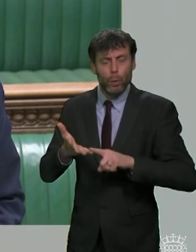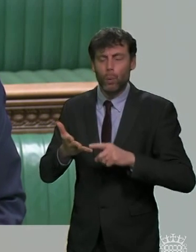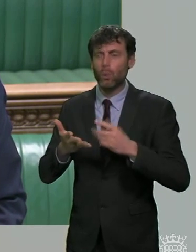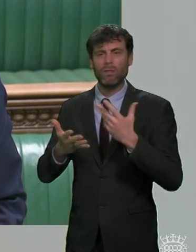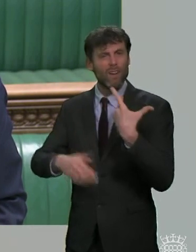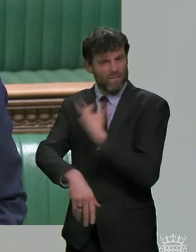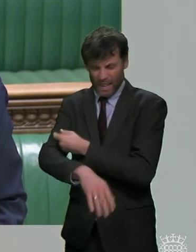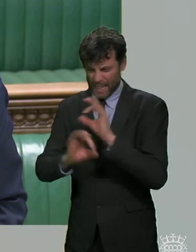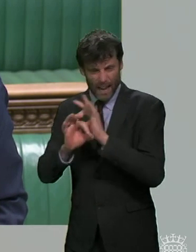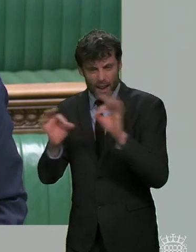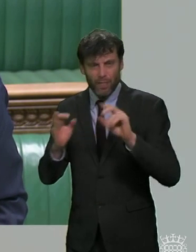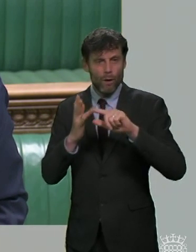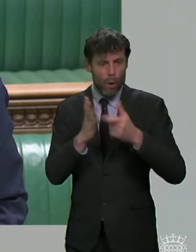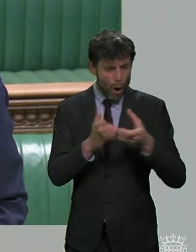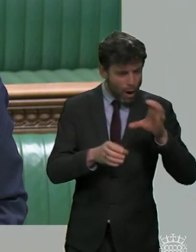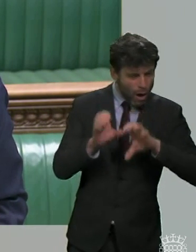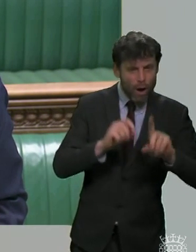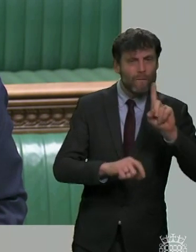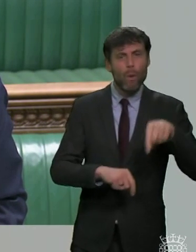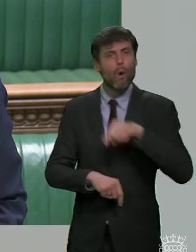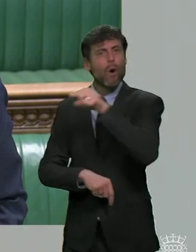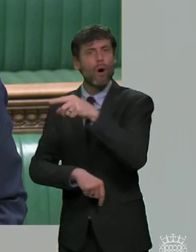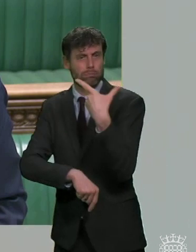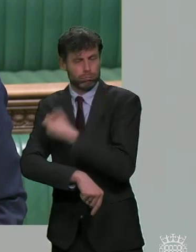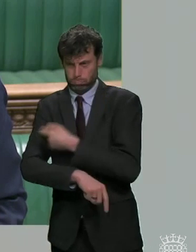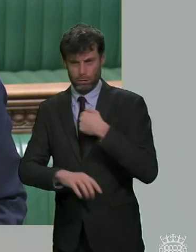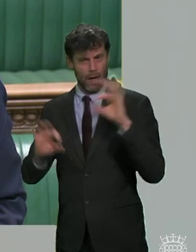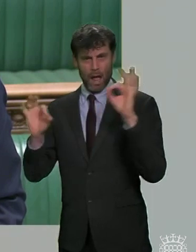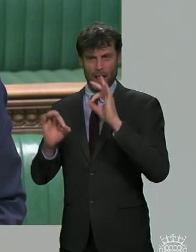This pandemic has put us all on the same side in the battle for global health.